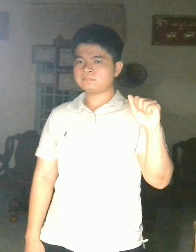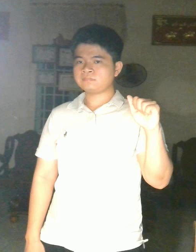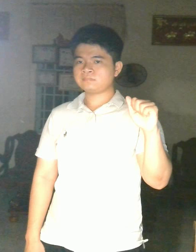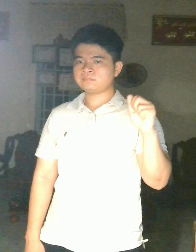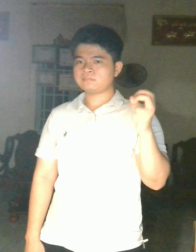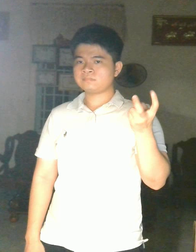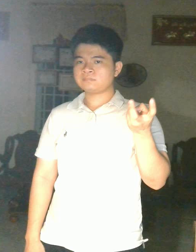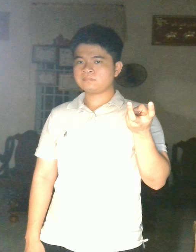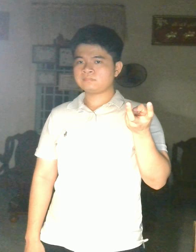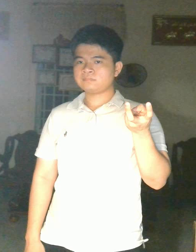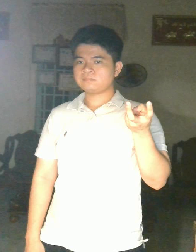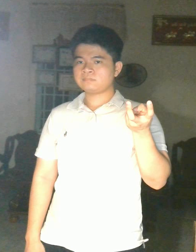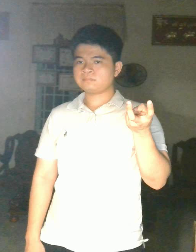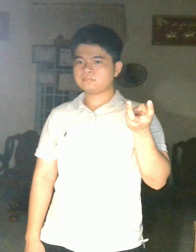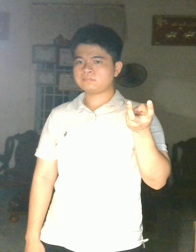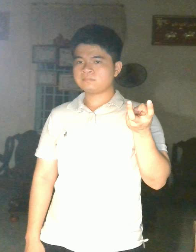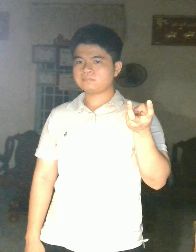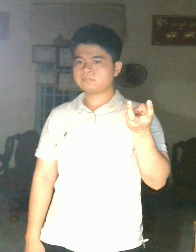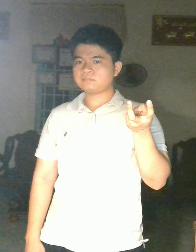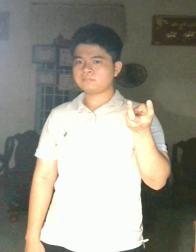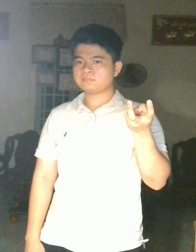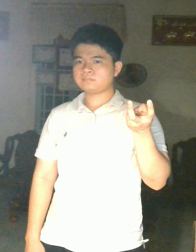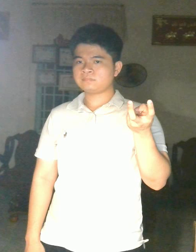ă